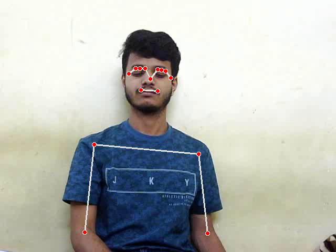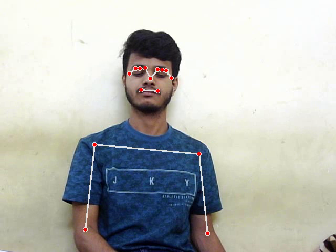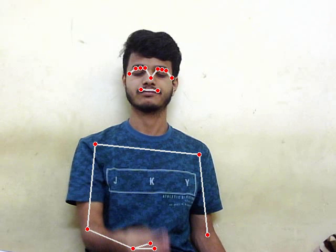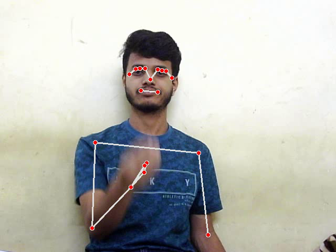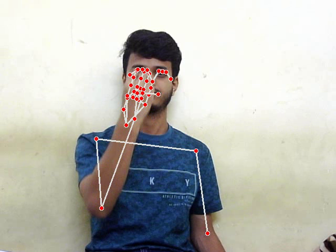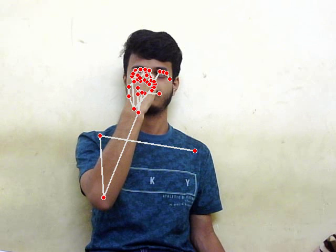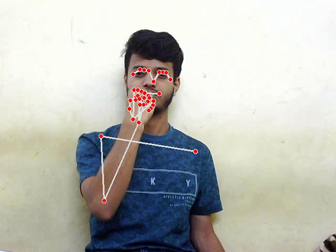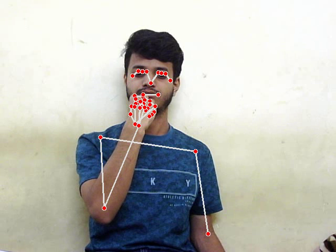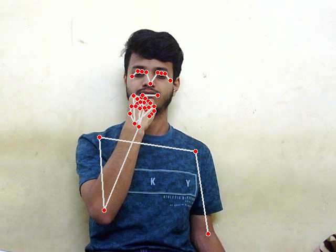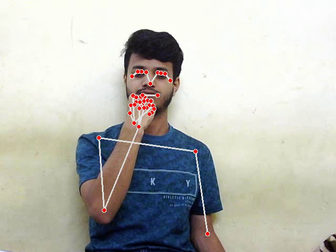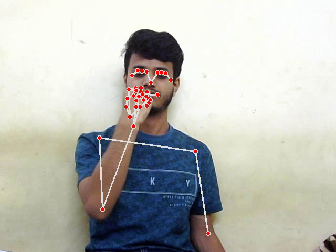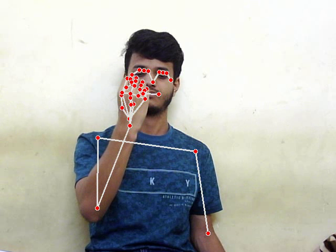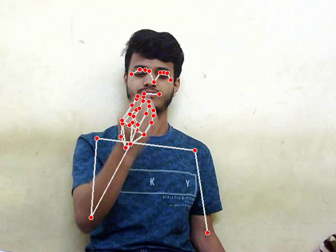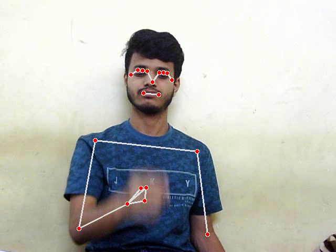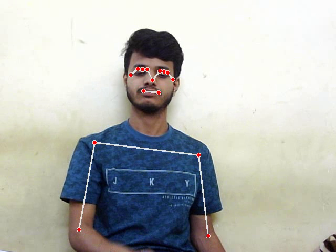eat